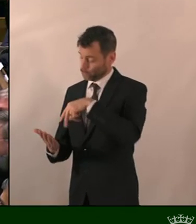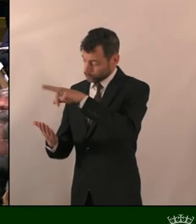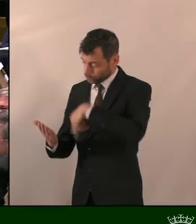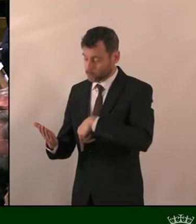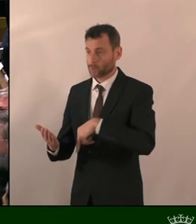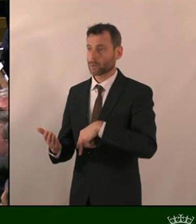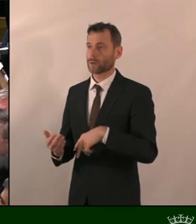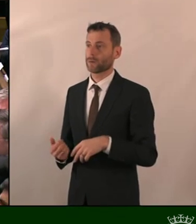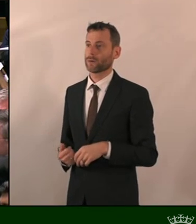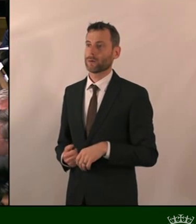indicated assent.